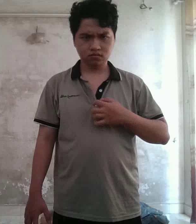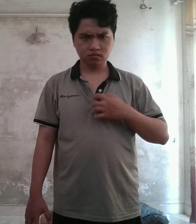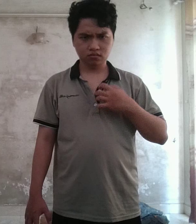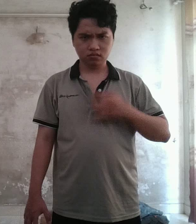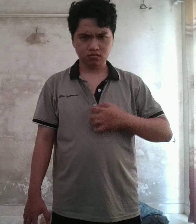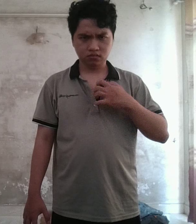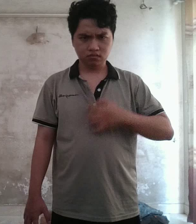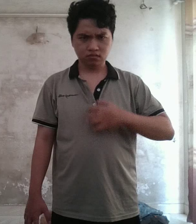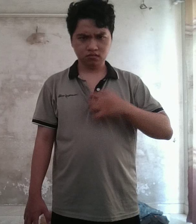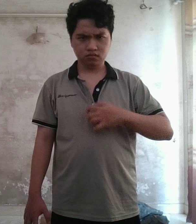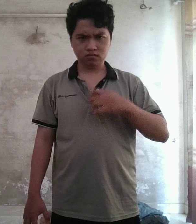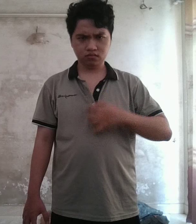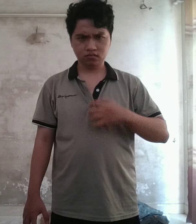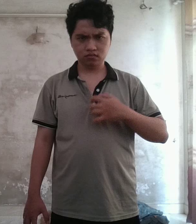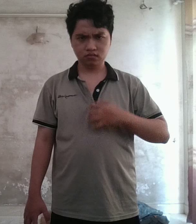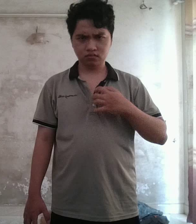ghen